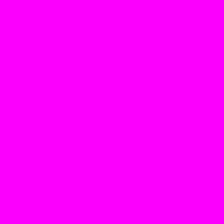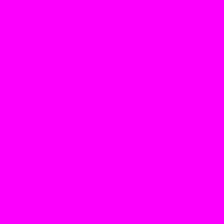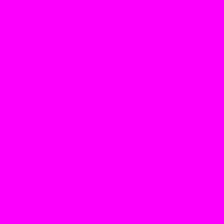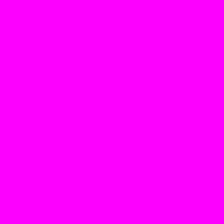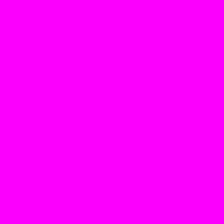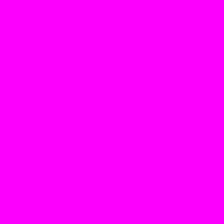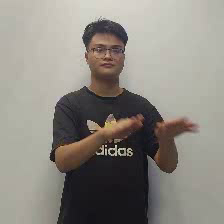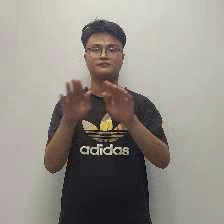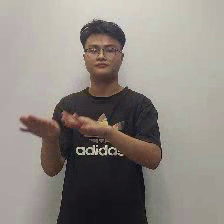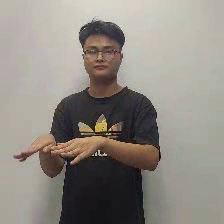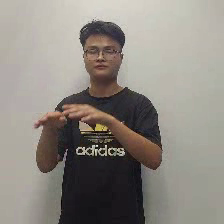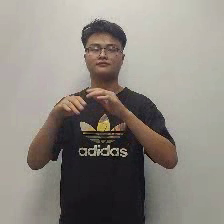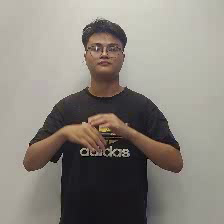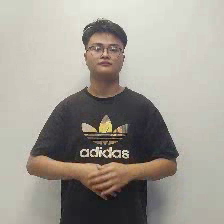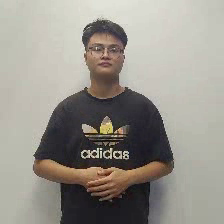Chậm lại